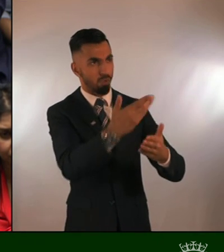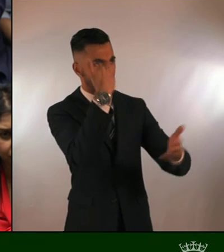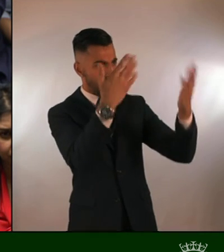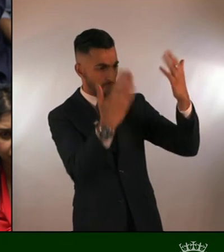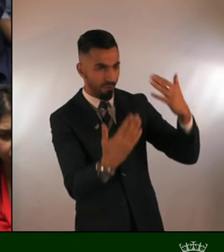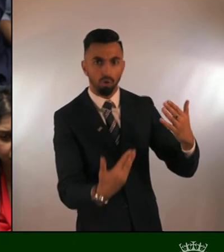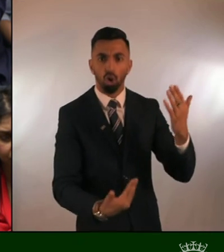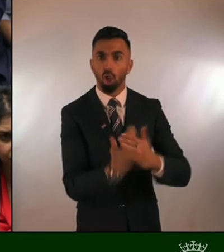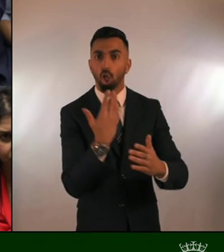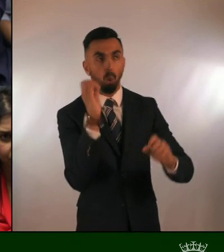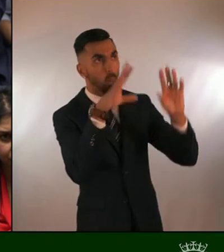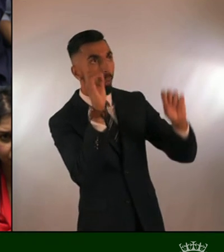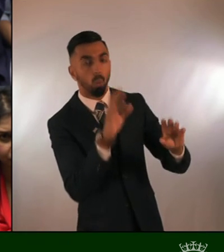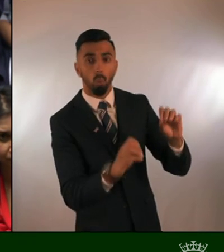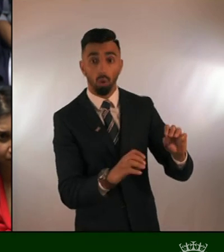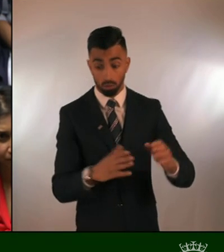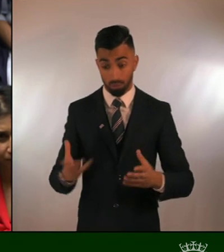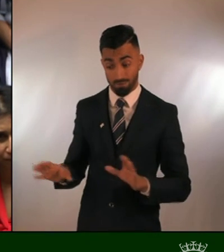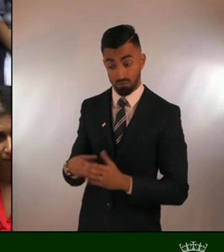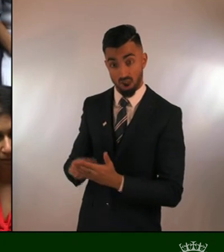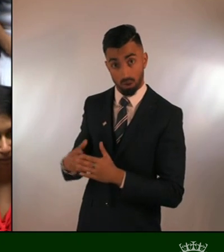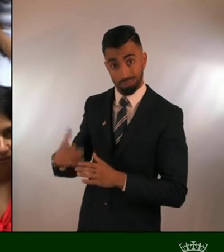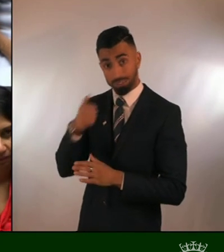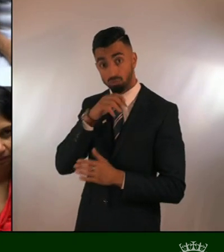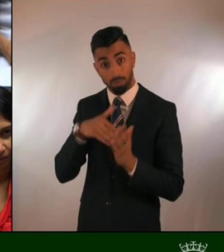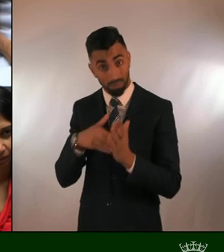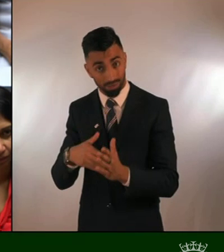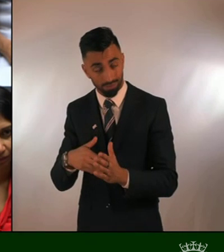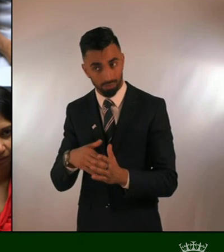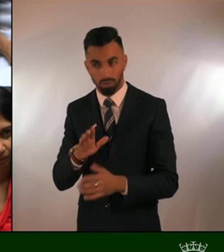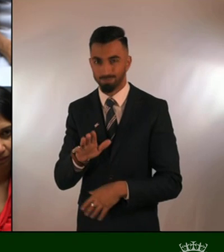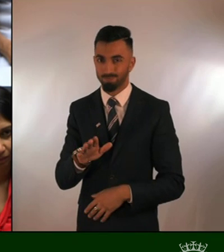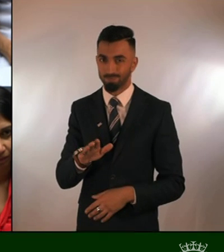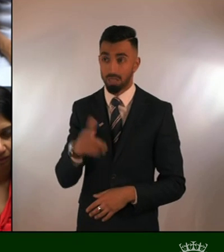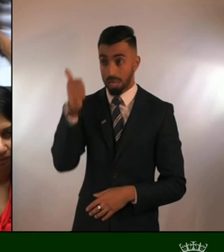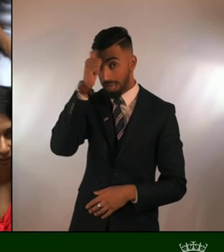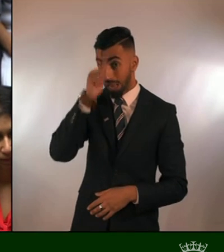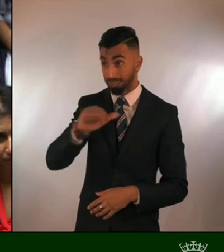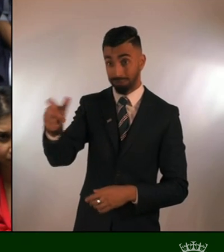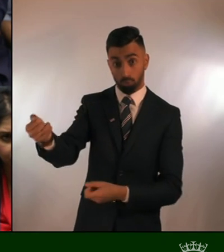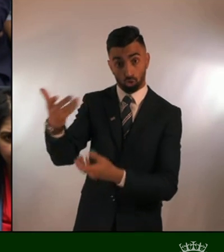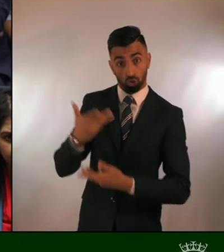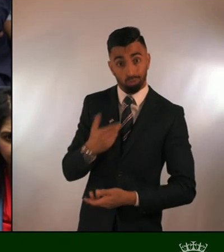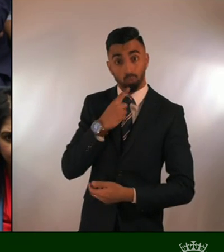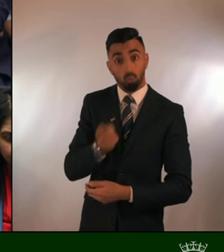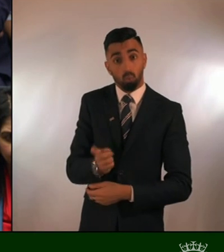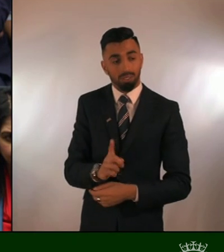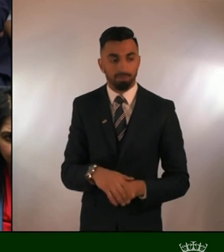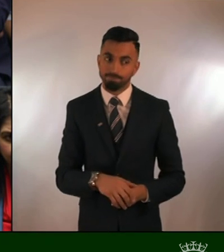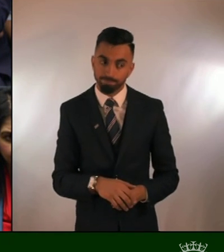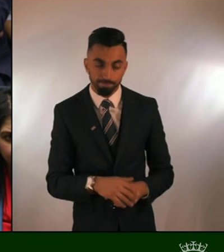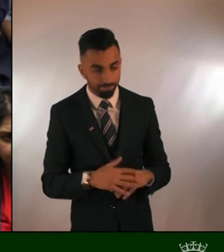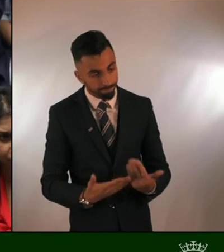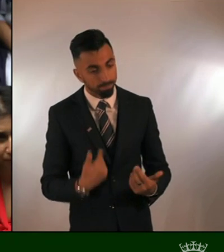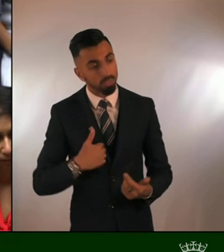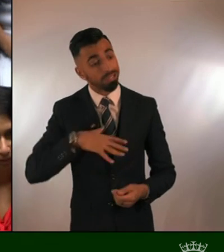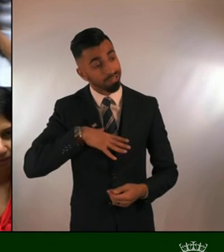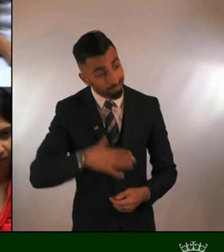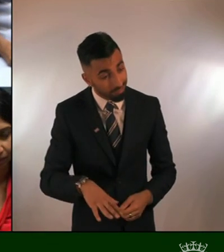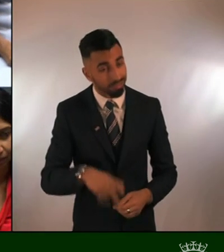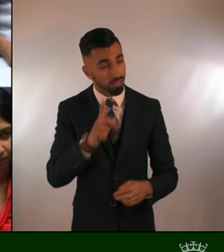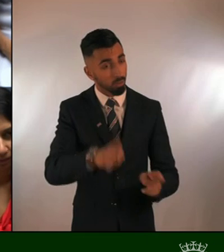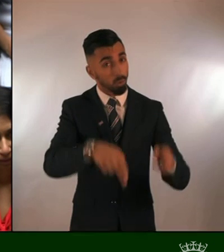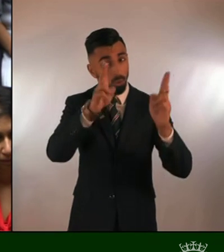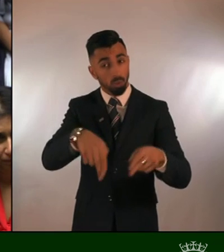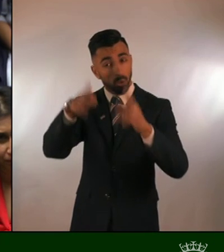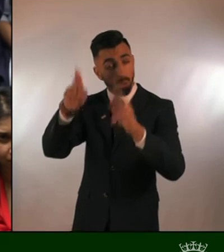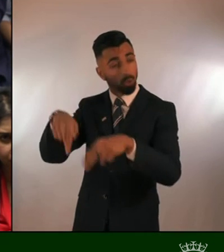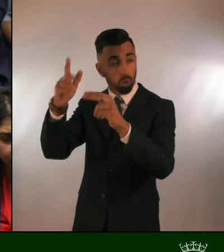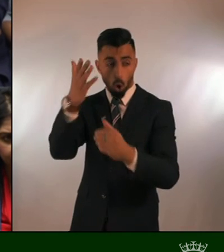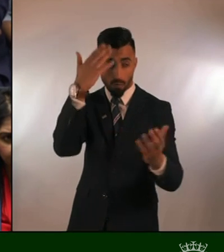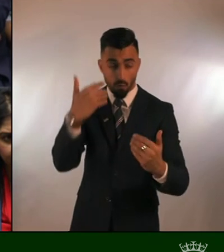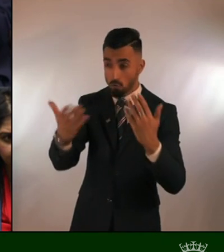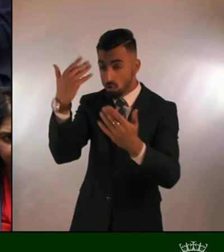Today, I go further. Expert advice is clear that new public funding must concentrate on removing unsafe materials from high-rise residential buildings.